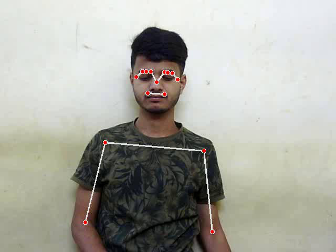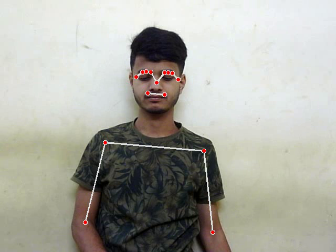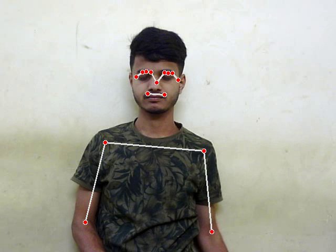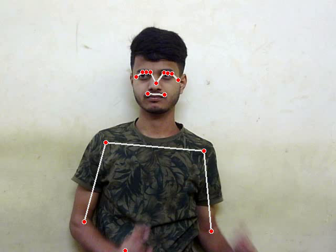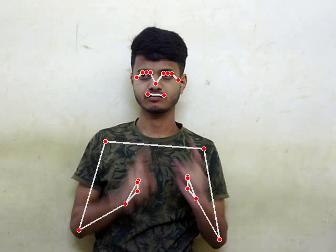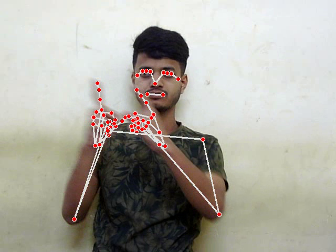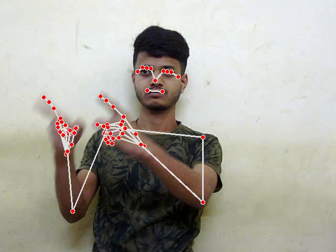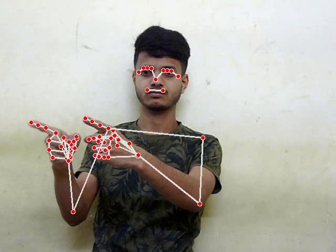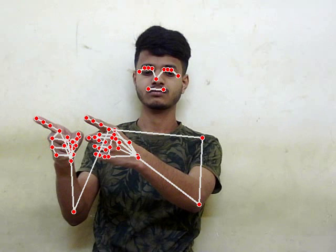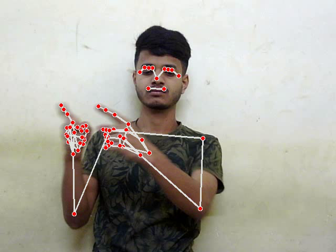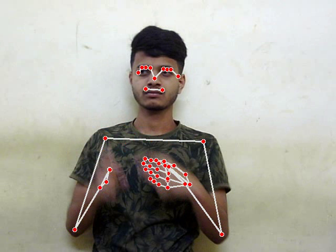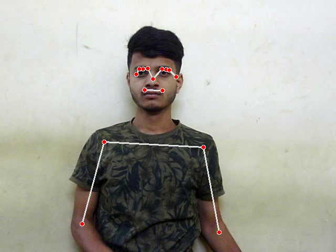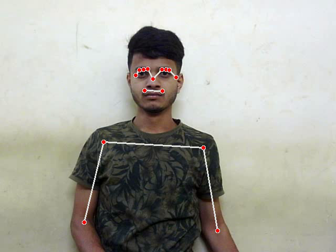go